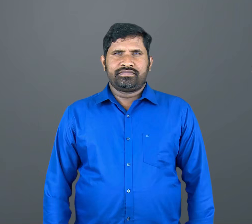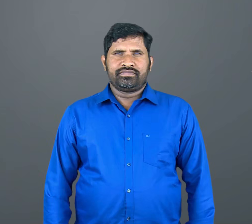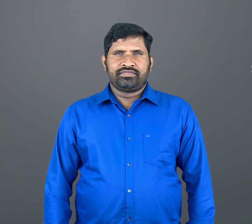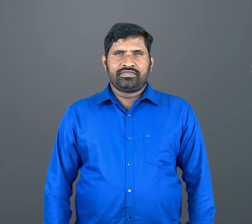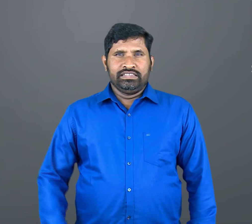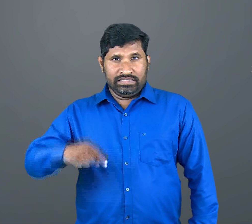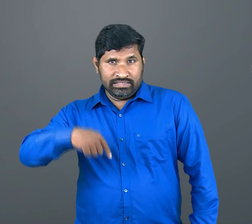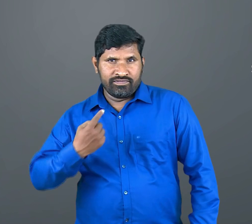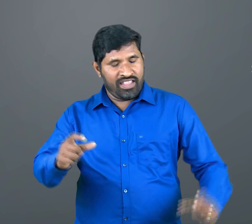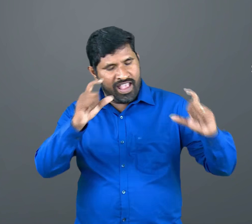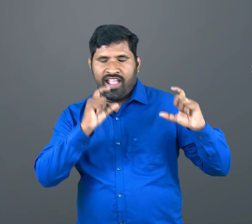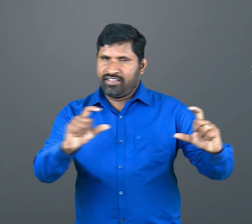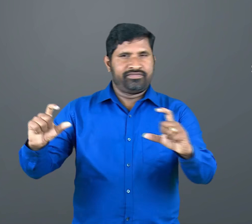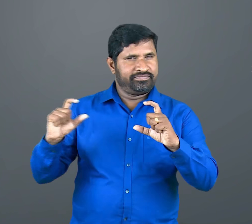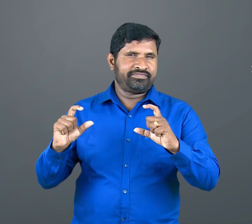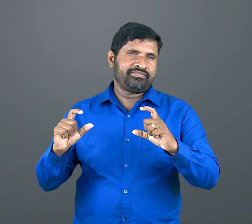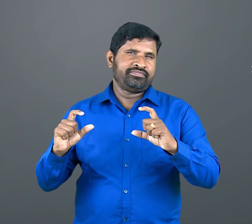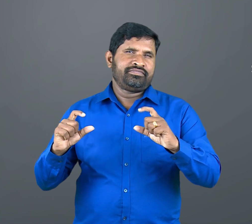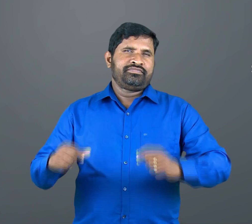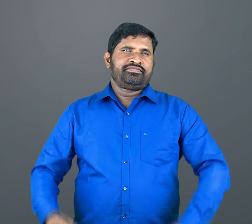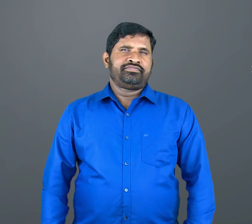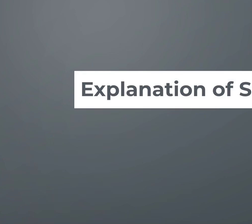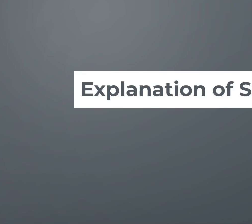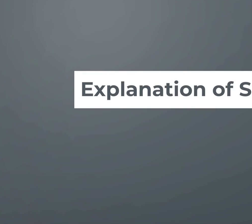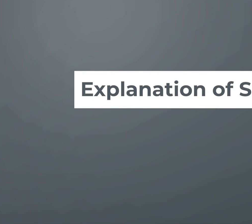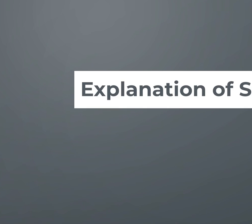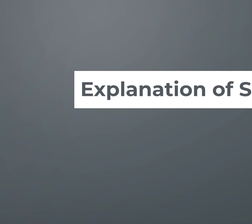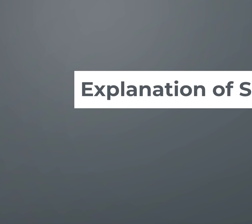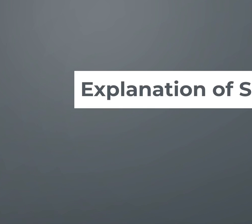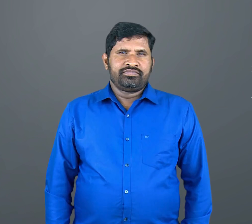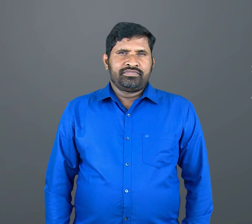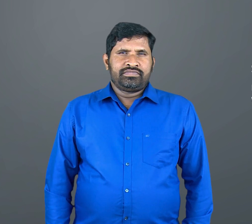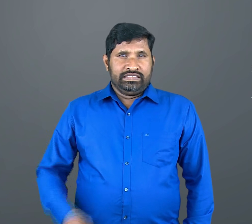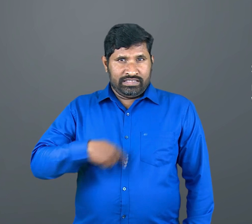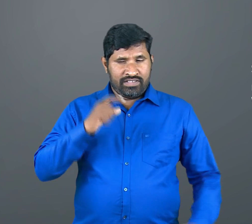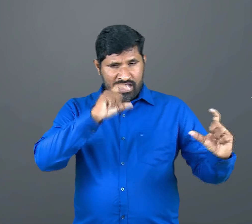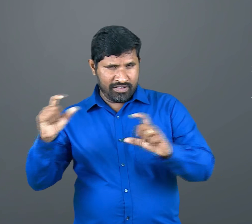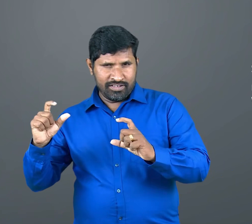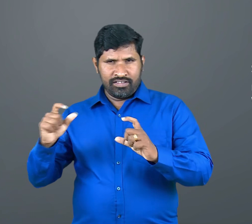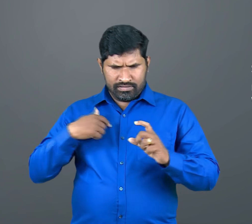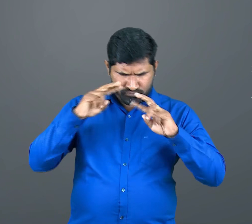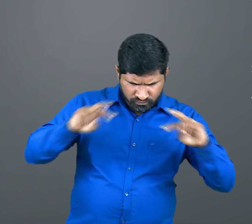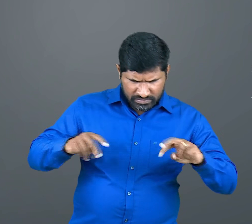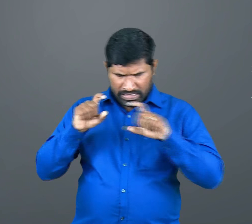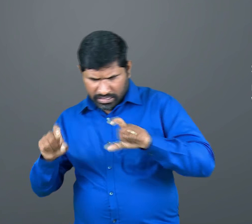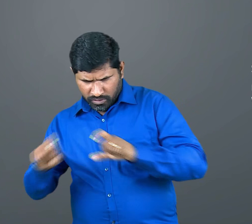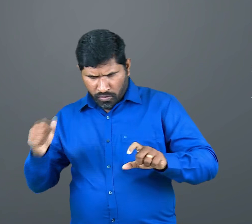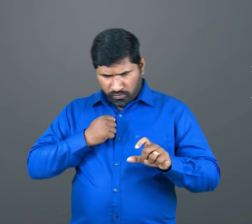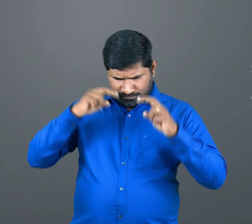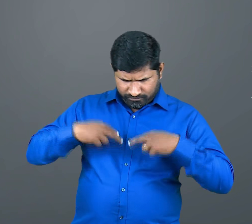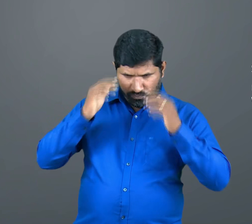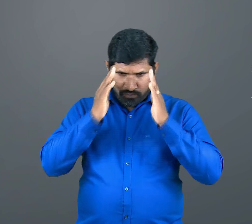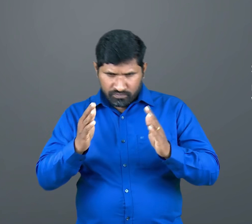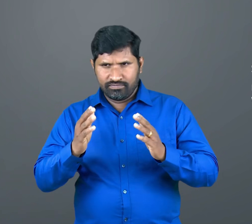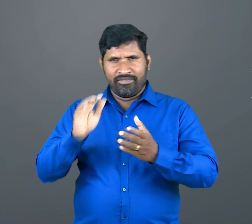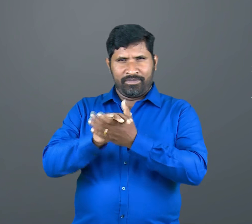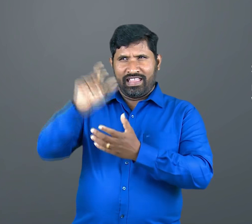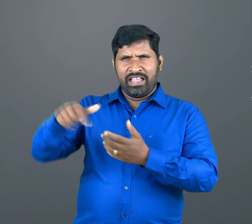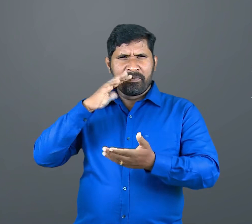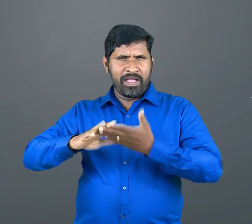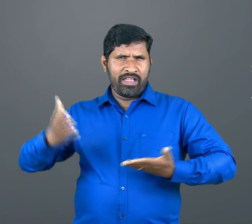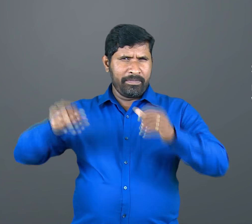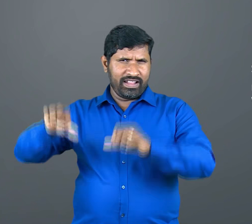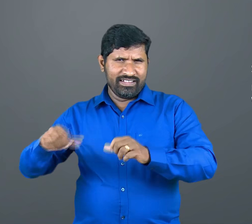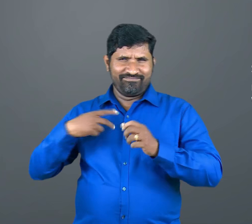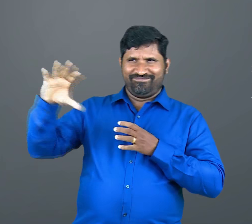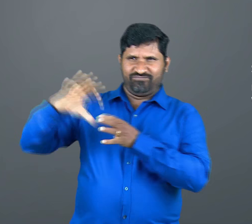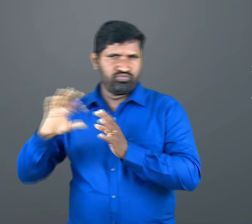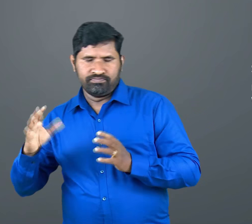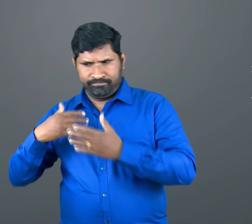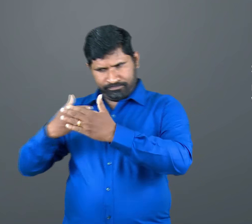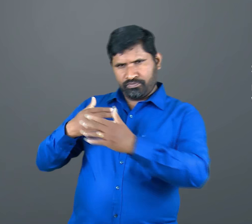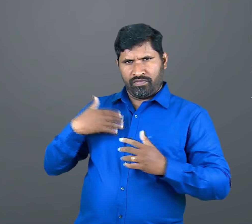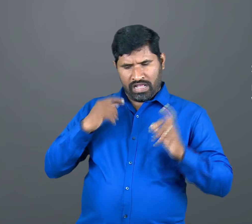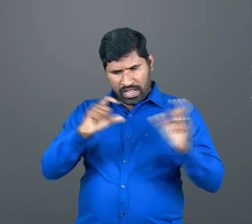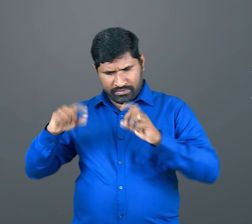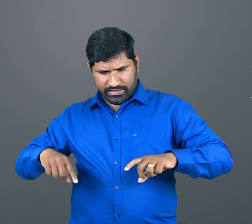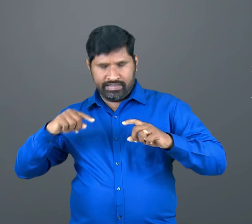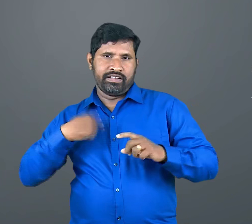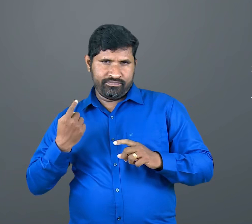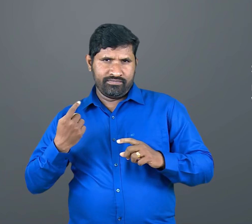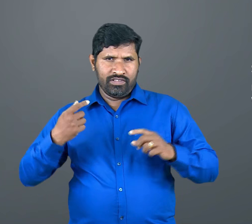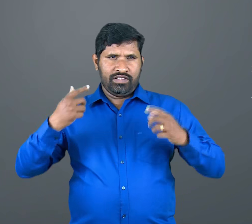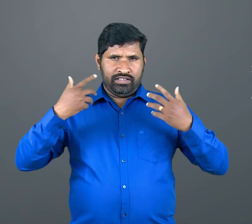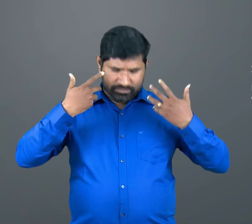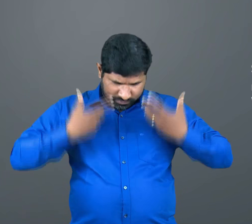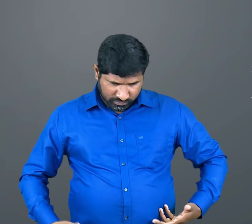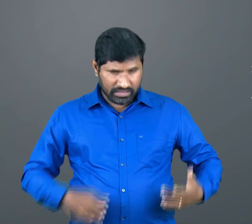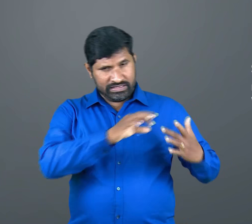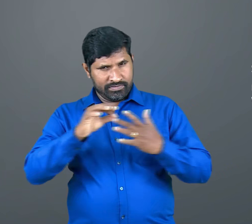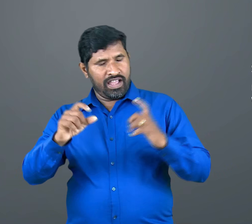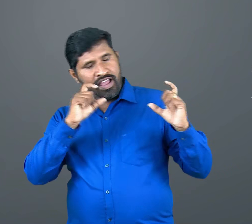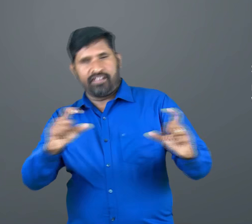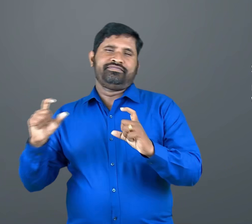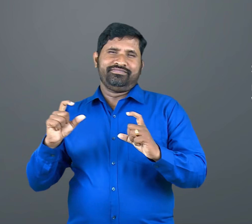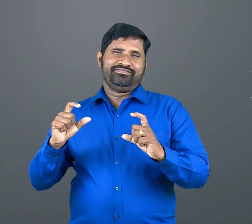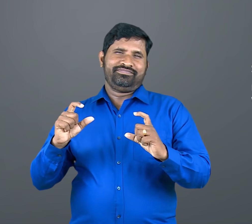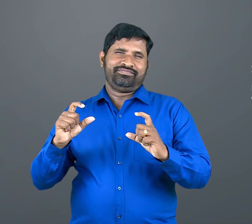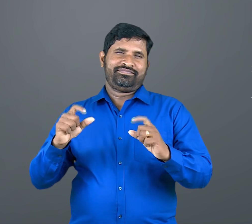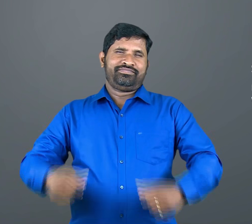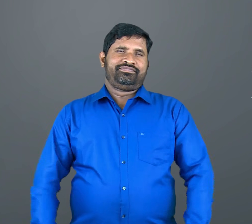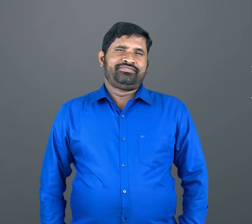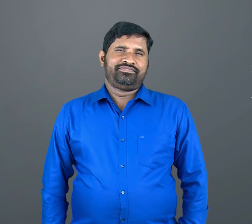Self-Care